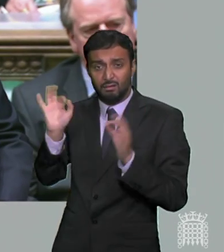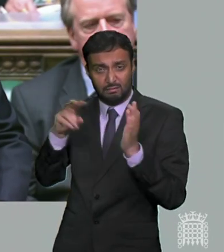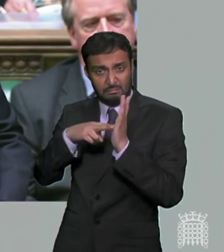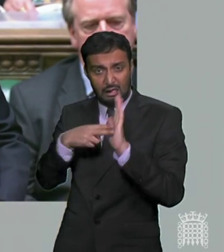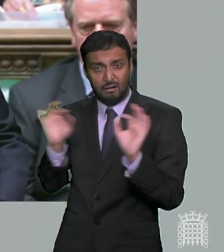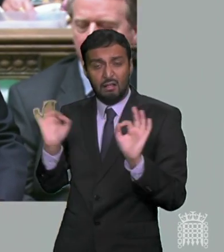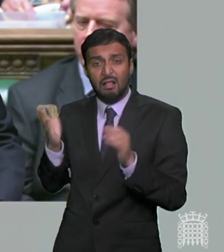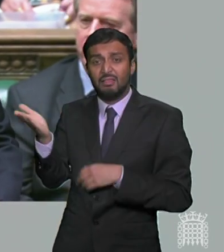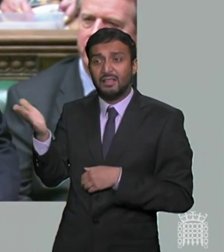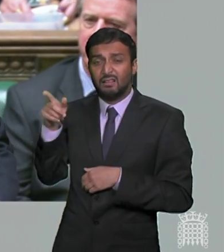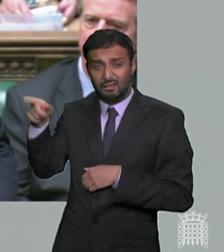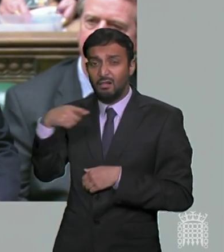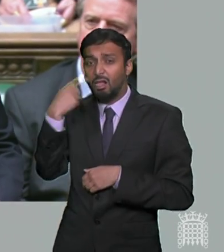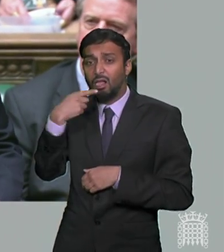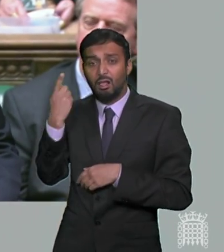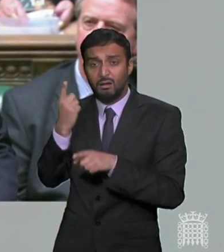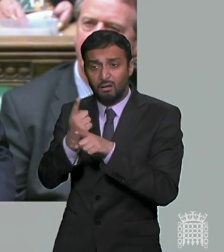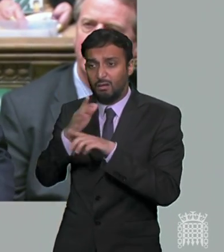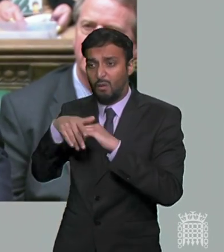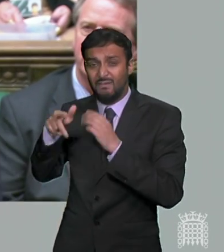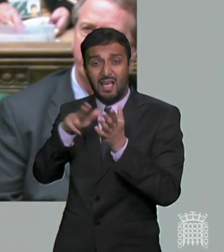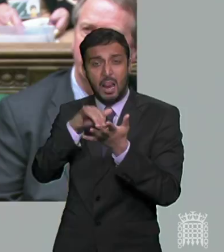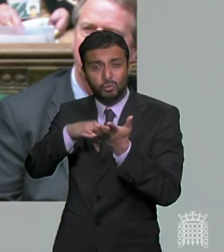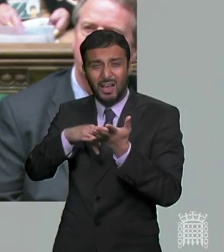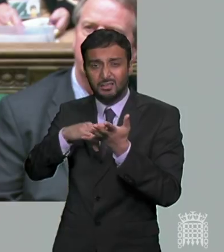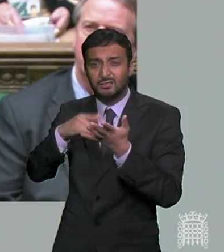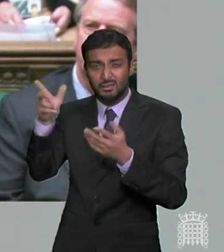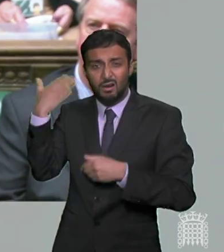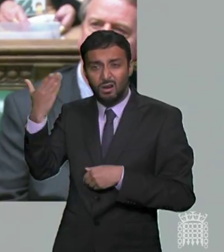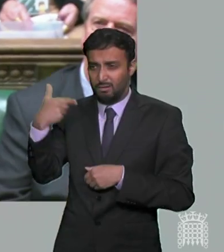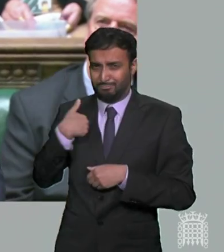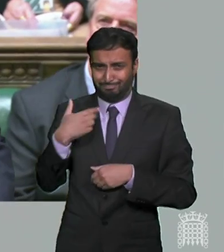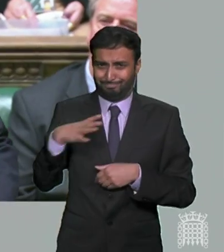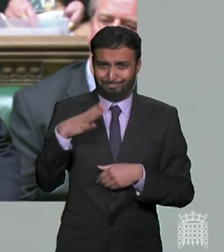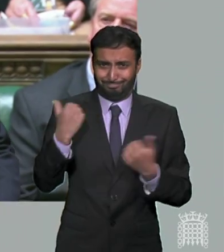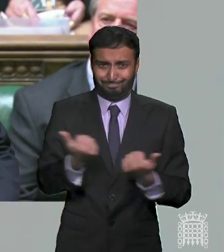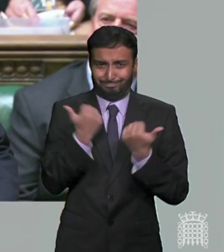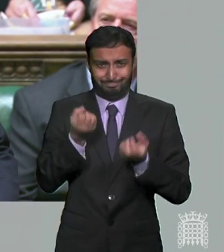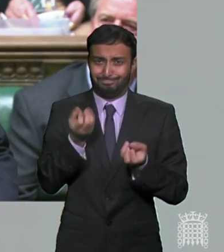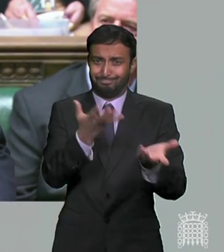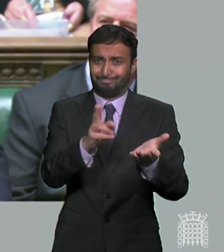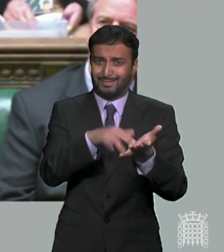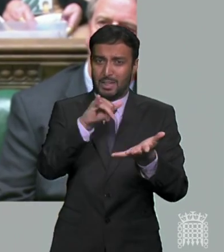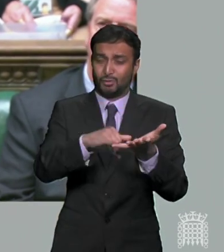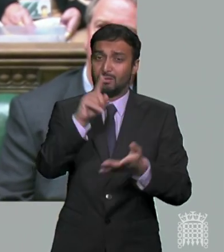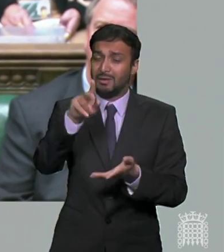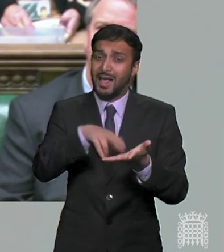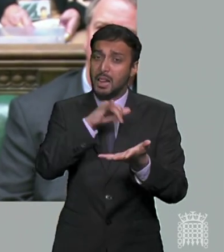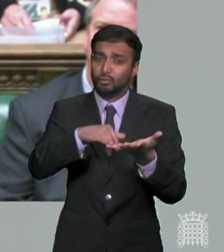He talks about the NHS; we are delivering record funding for the NHS, but we can only do that on the foundations of a strong economy.